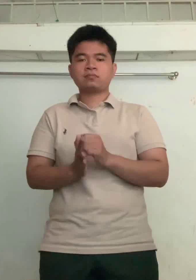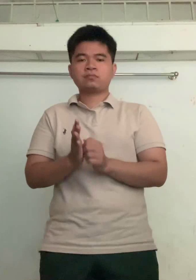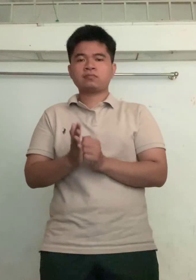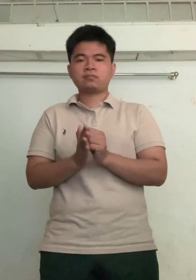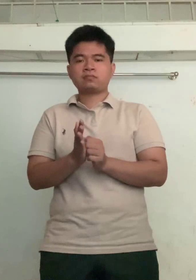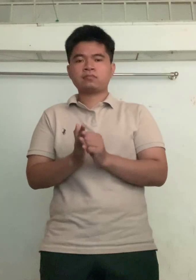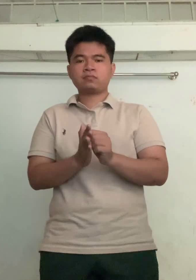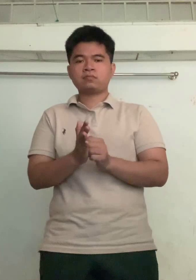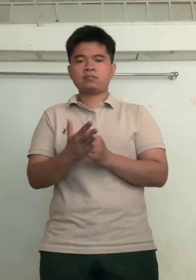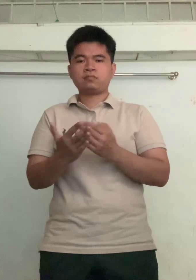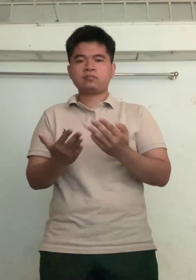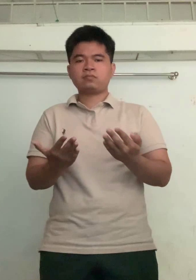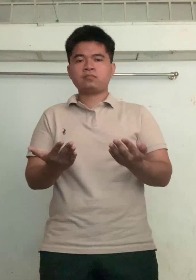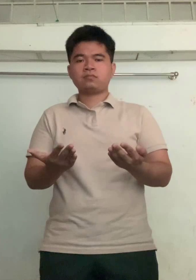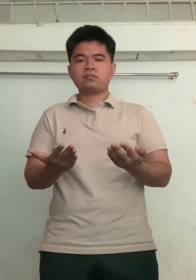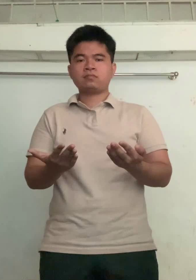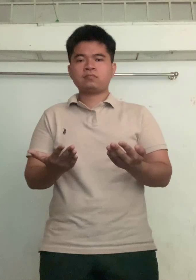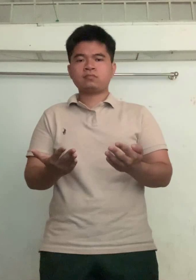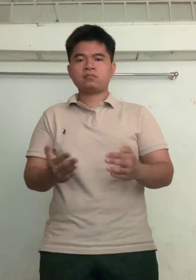thang nay